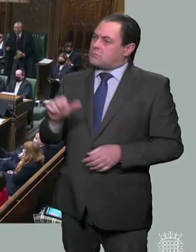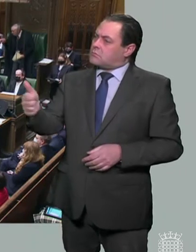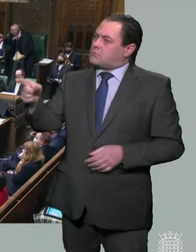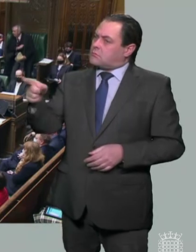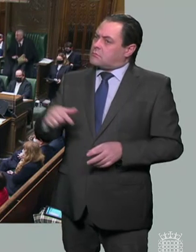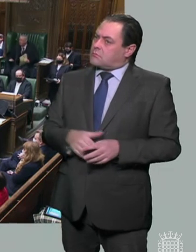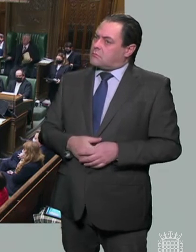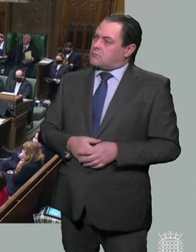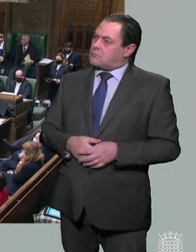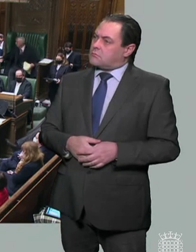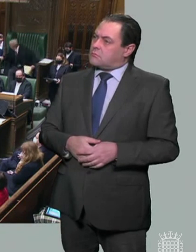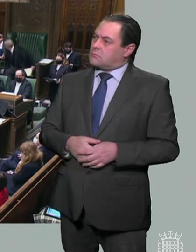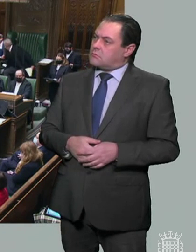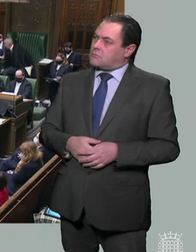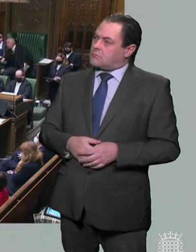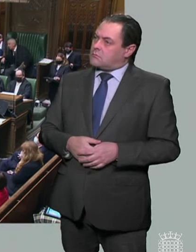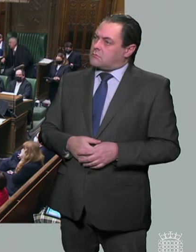That is the end of that. I call Keir Starmer.